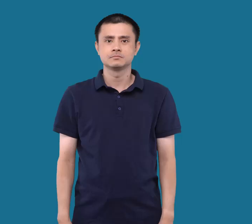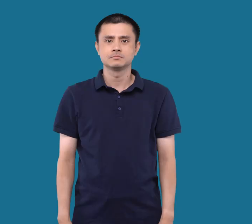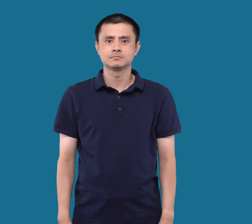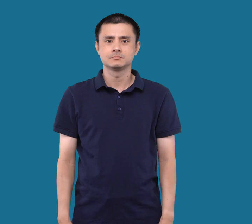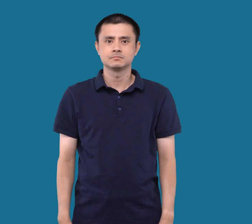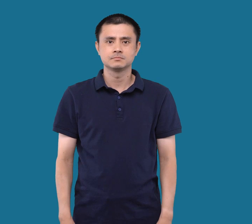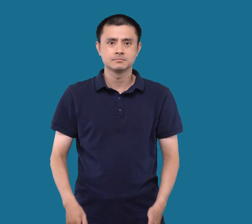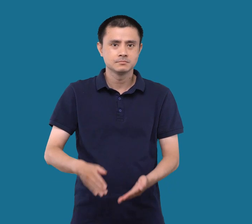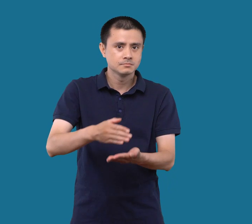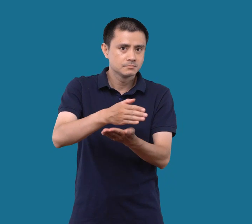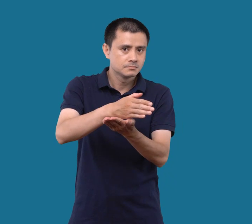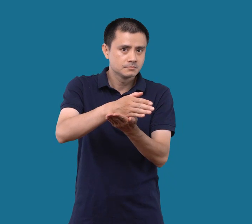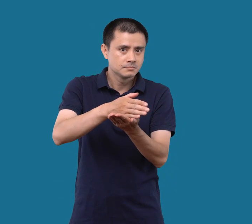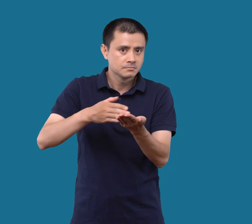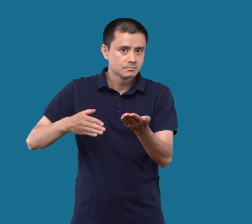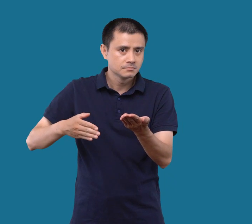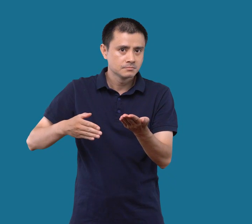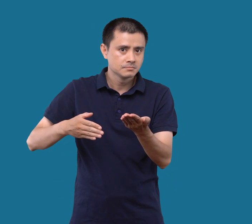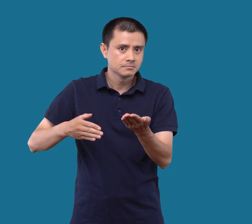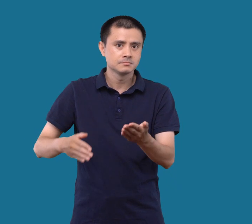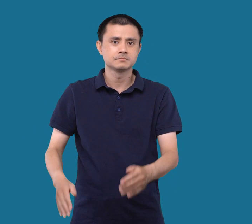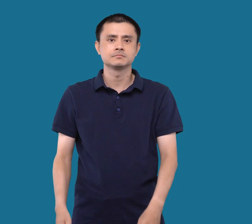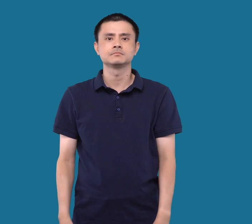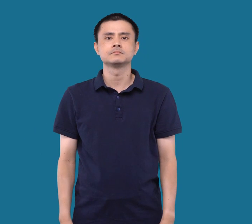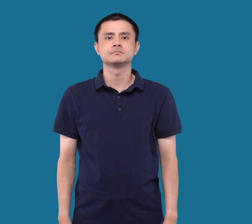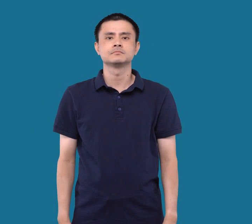chia phần